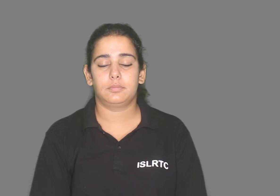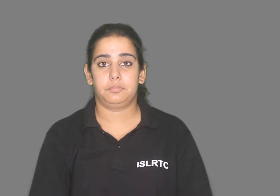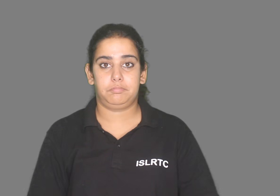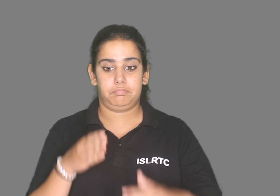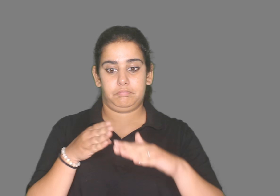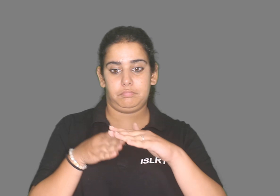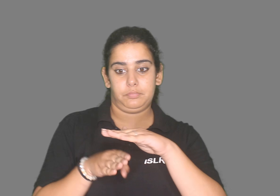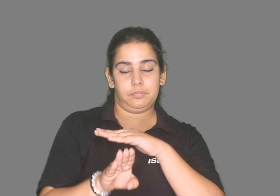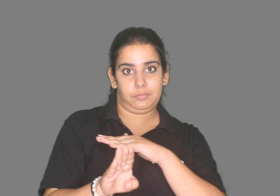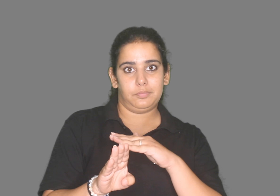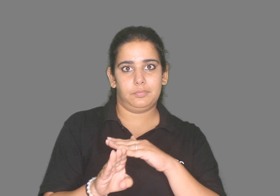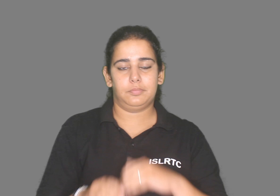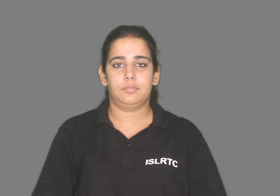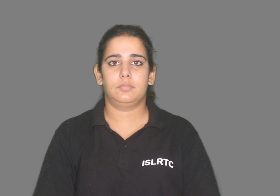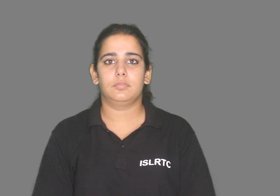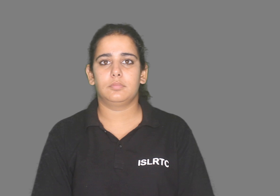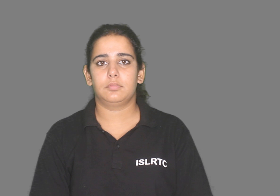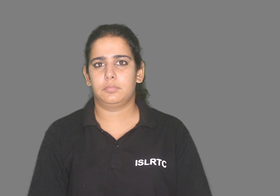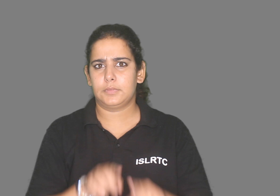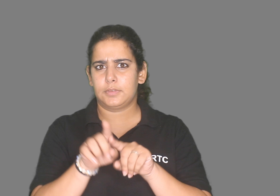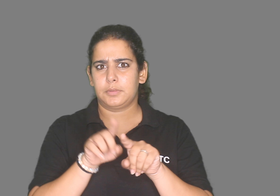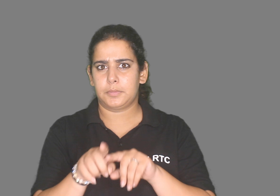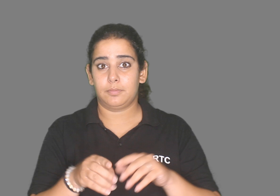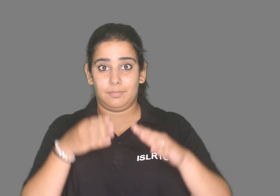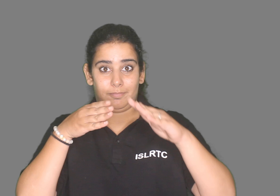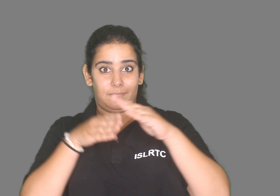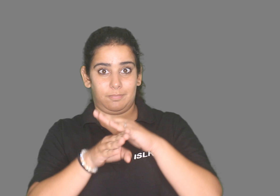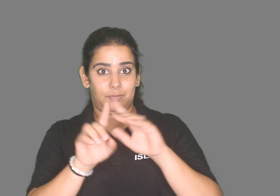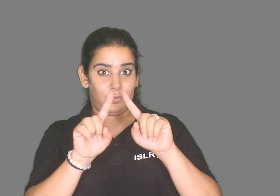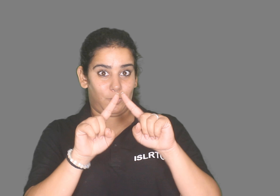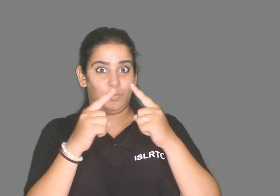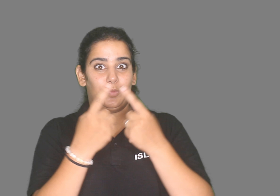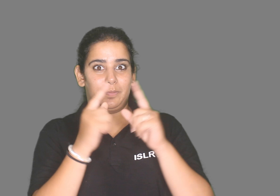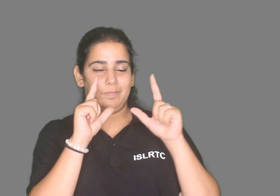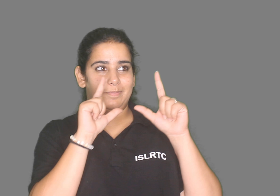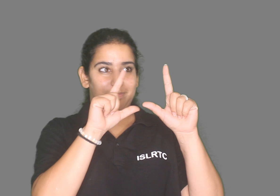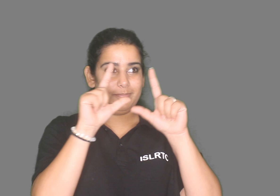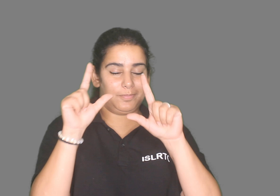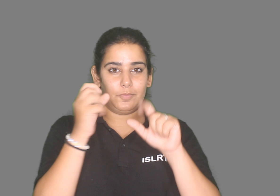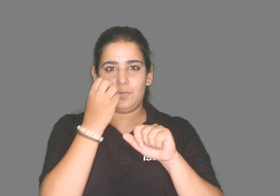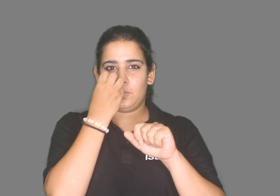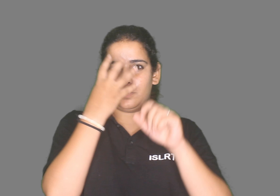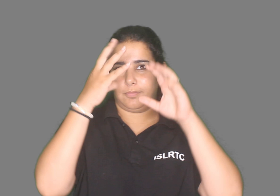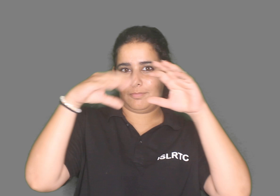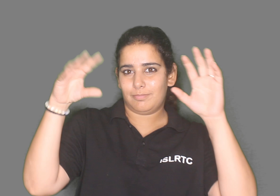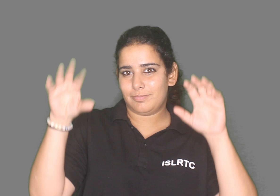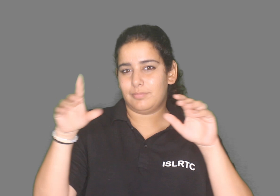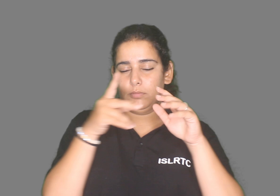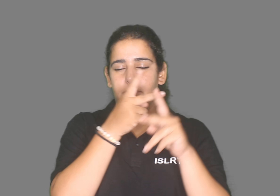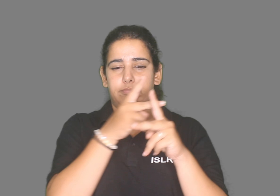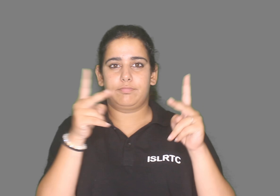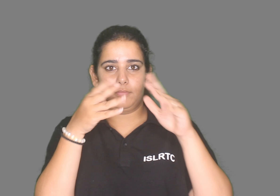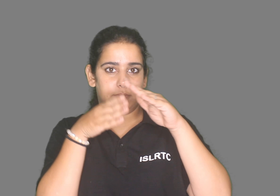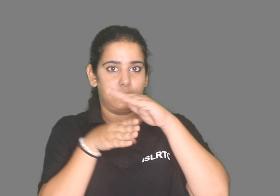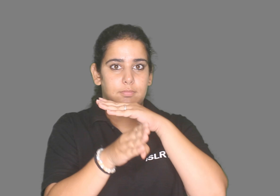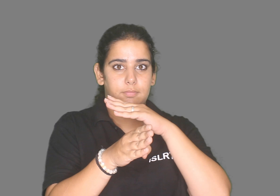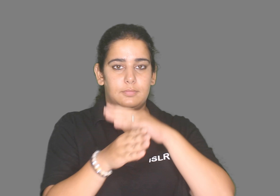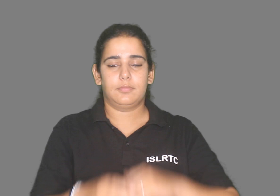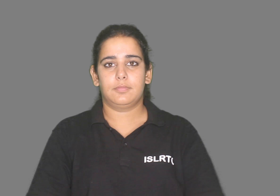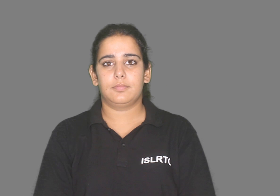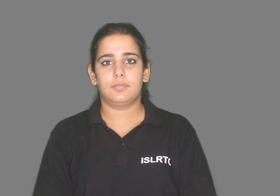Indoor Situated conducted or used within a building or under cover